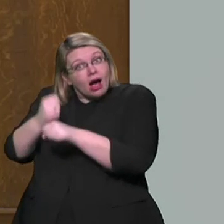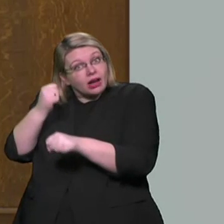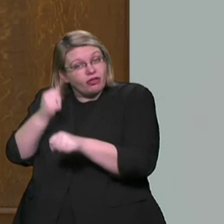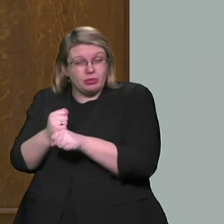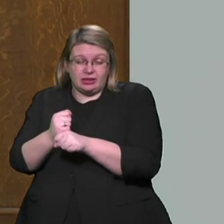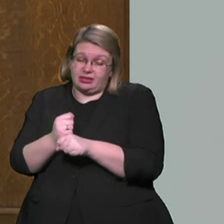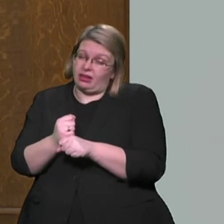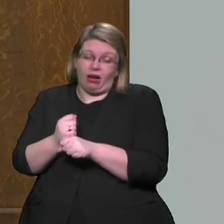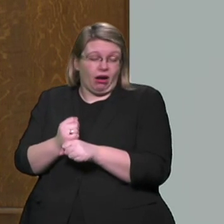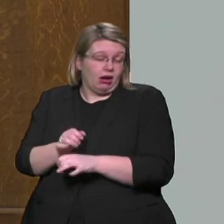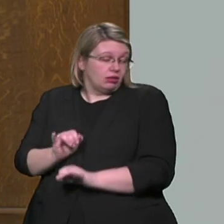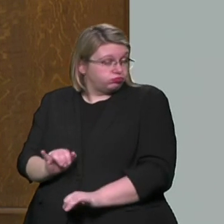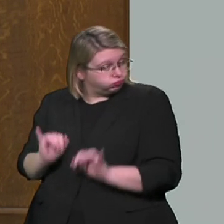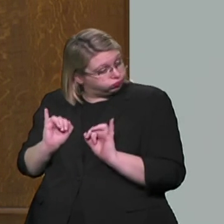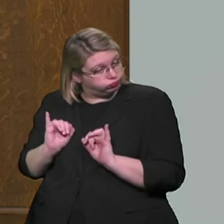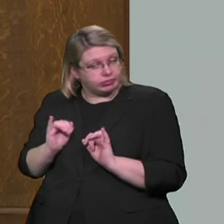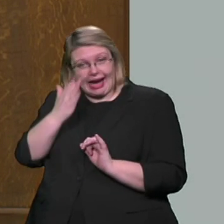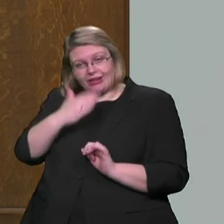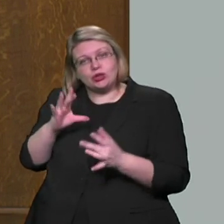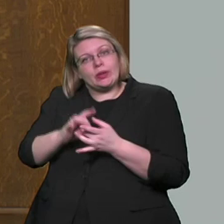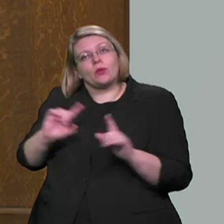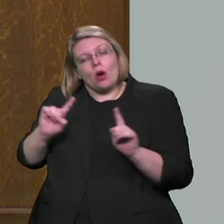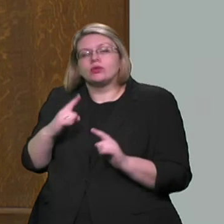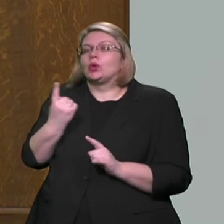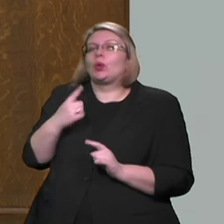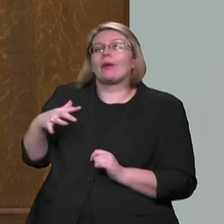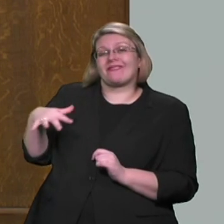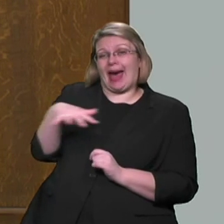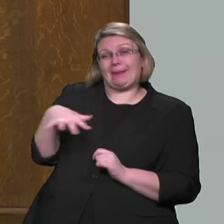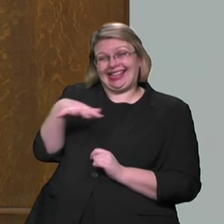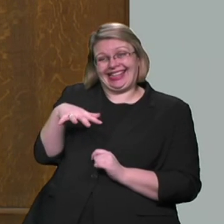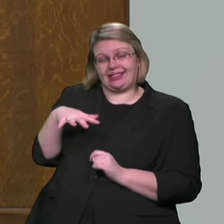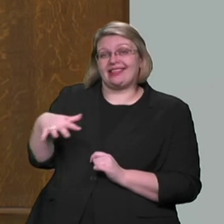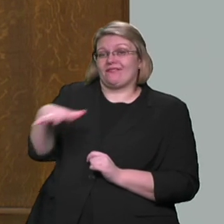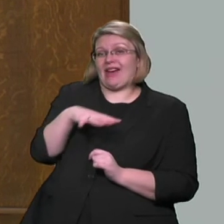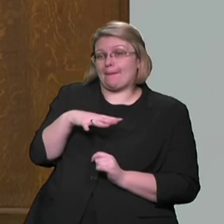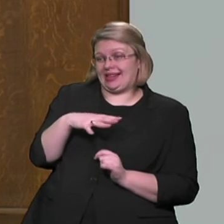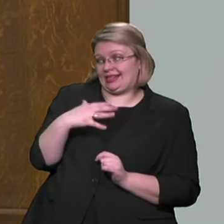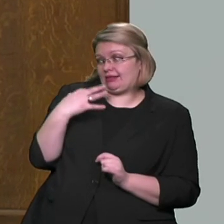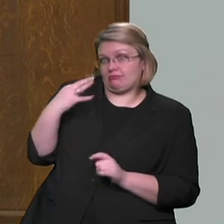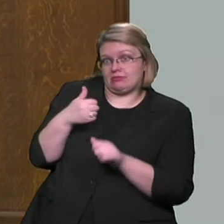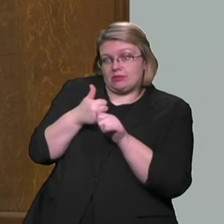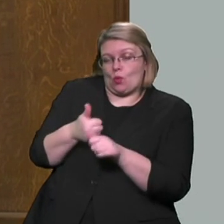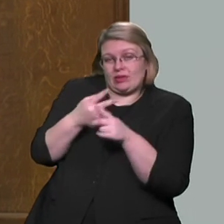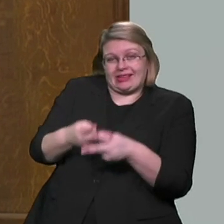I am not talking about paid care staff in care homes, but about people who provide care, unpaid, for family members.